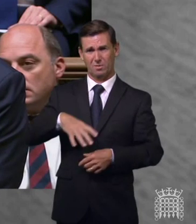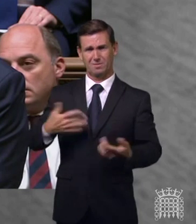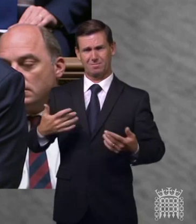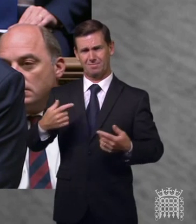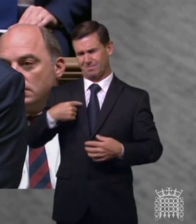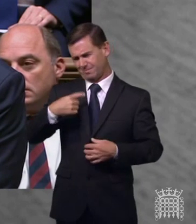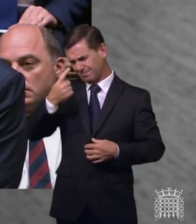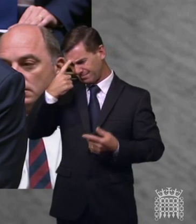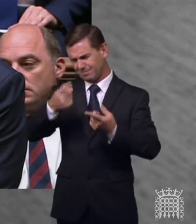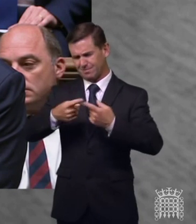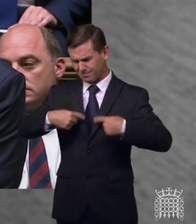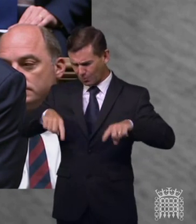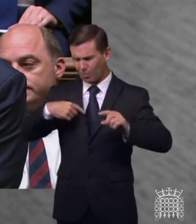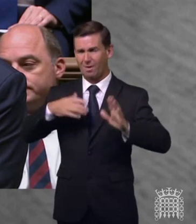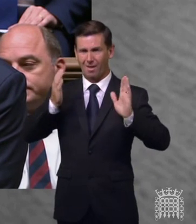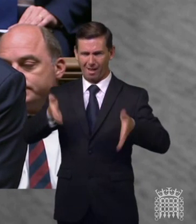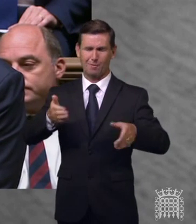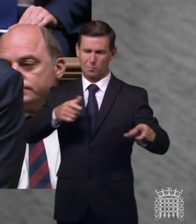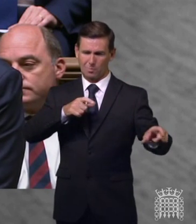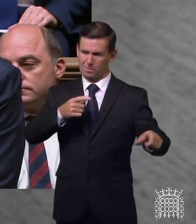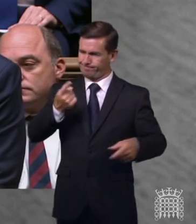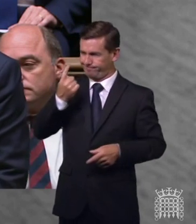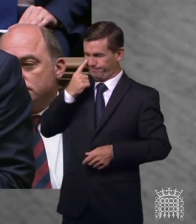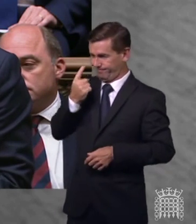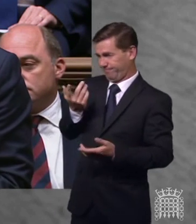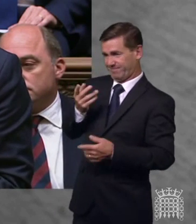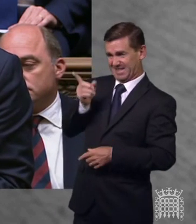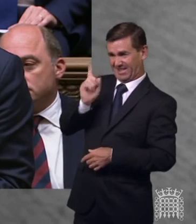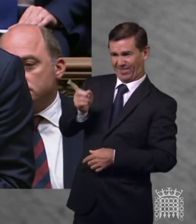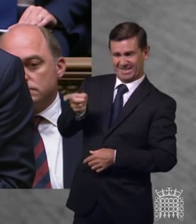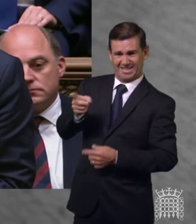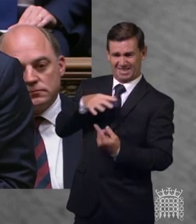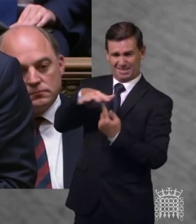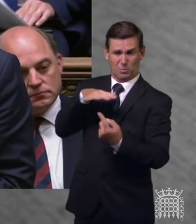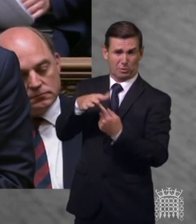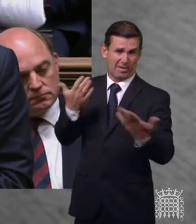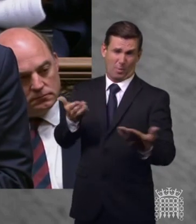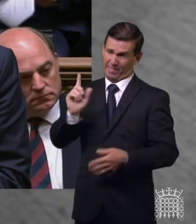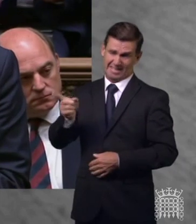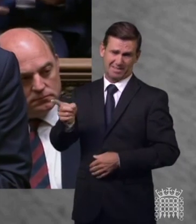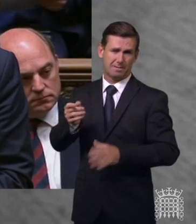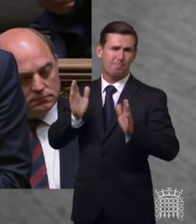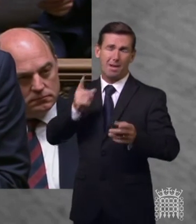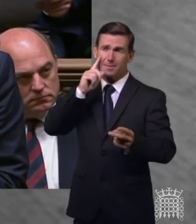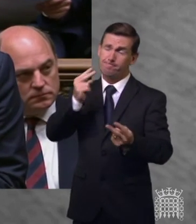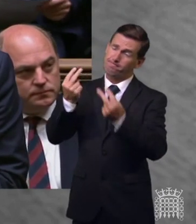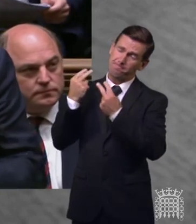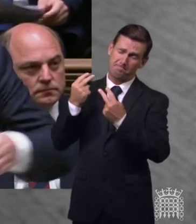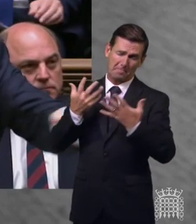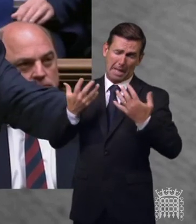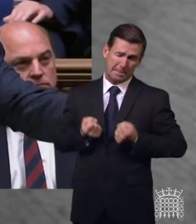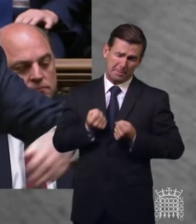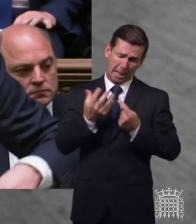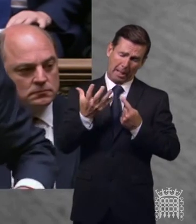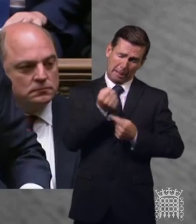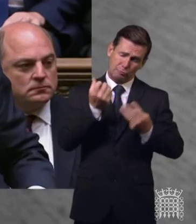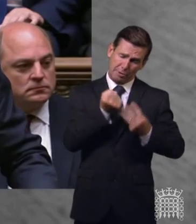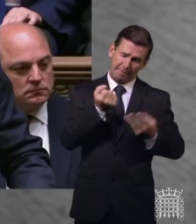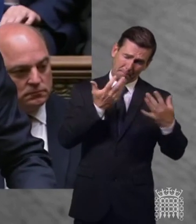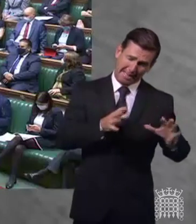We must deal with the position as it now is, accepting what we have achieved and what we have not achieved.